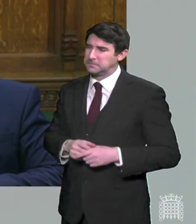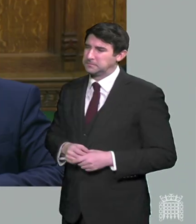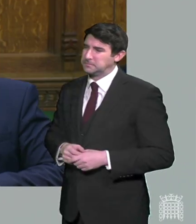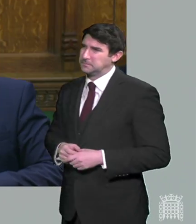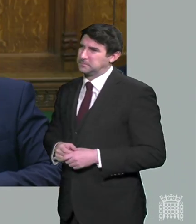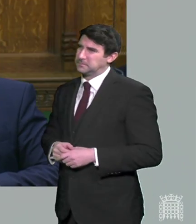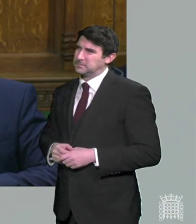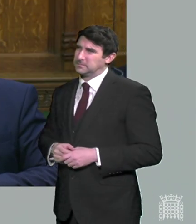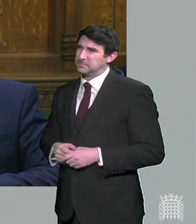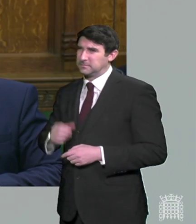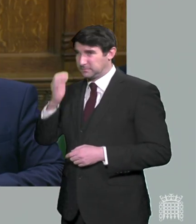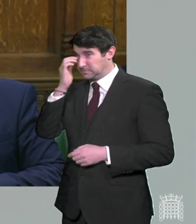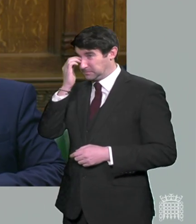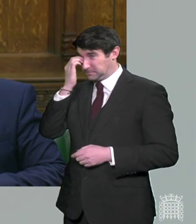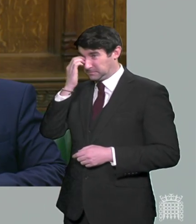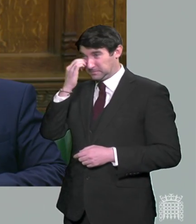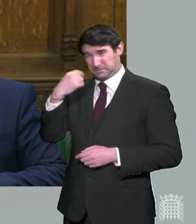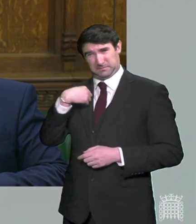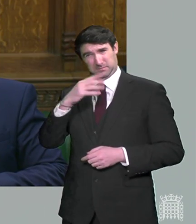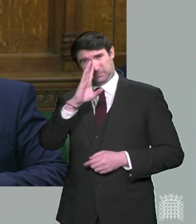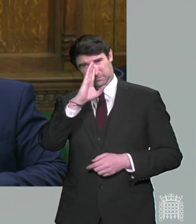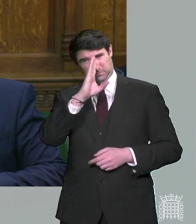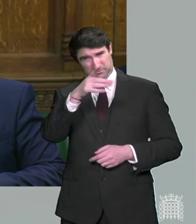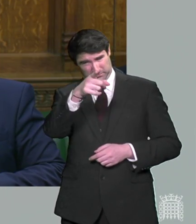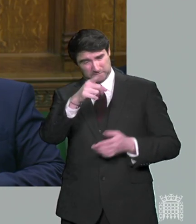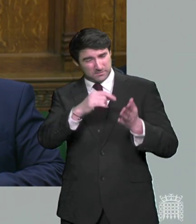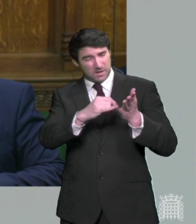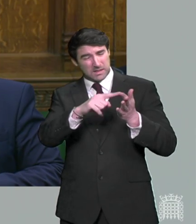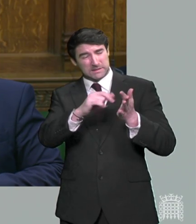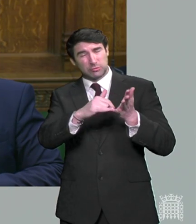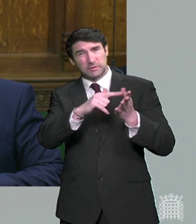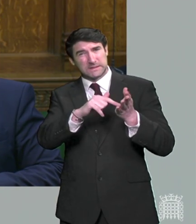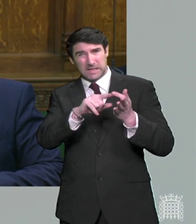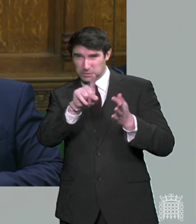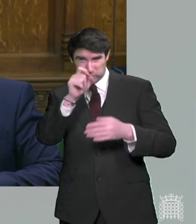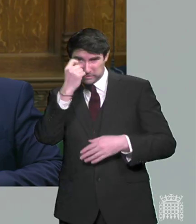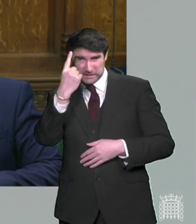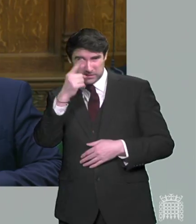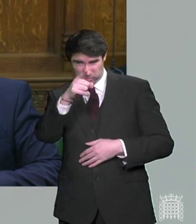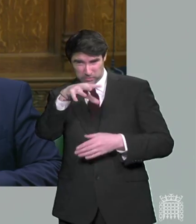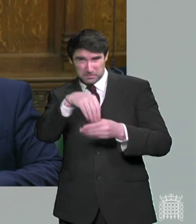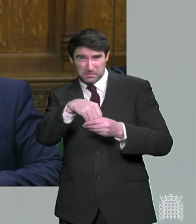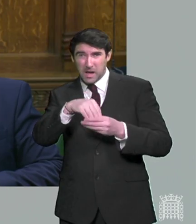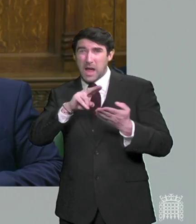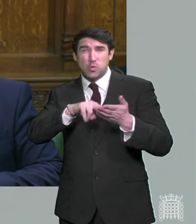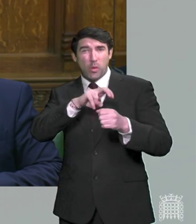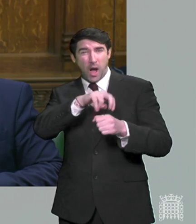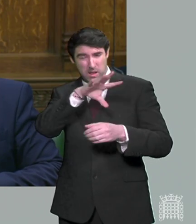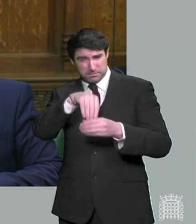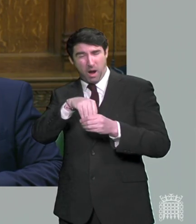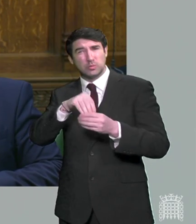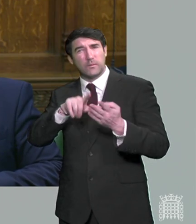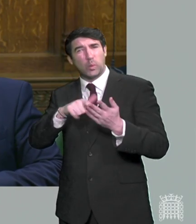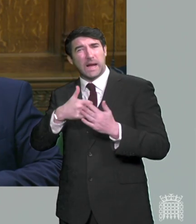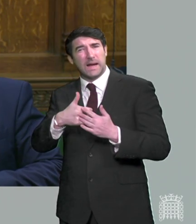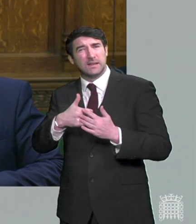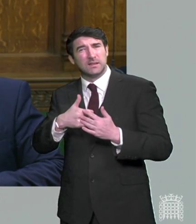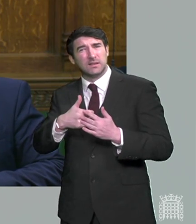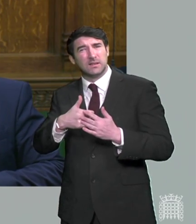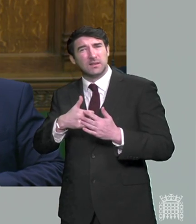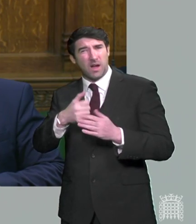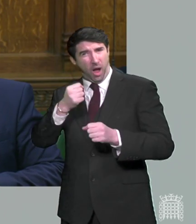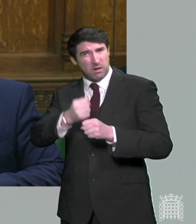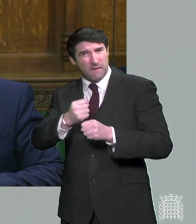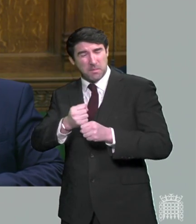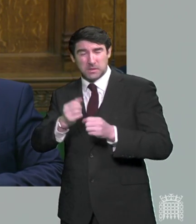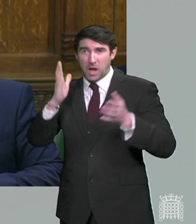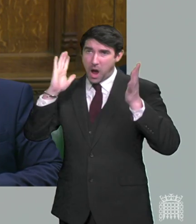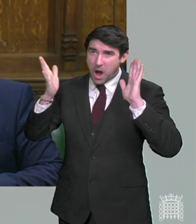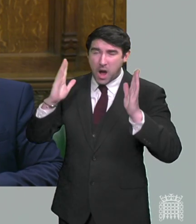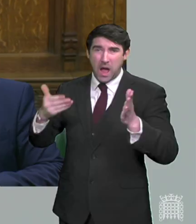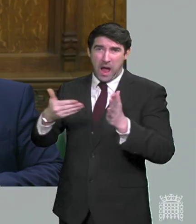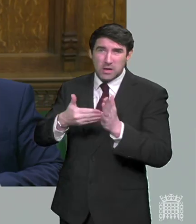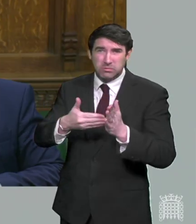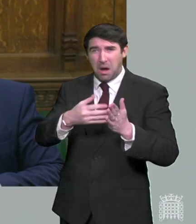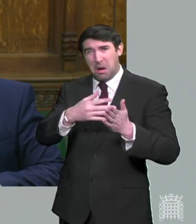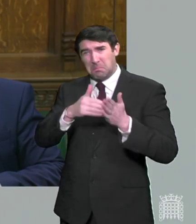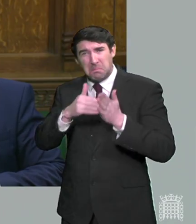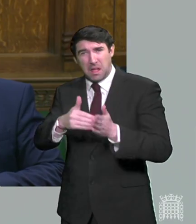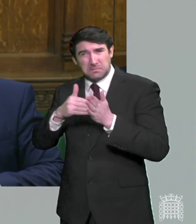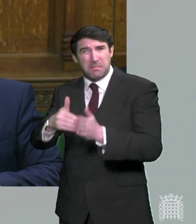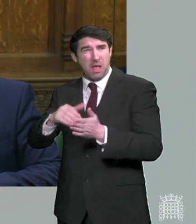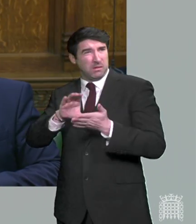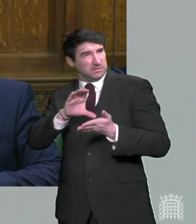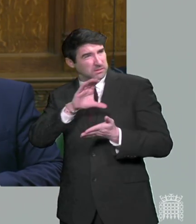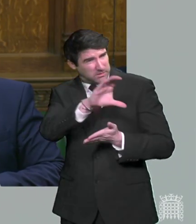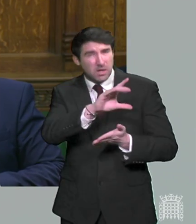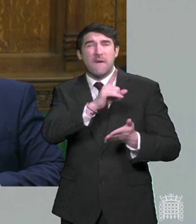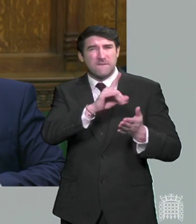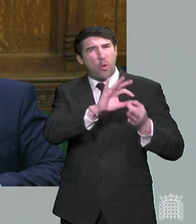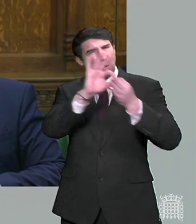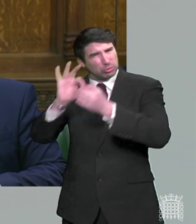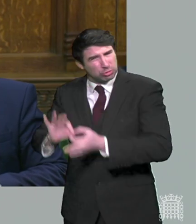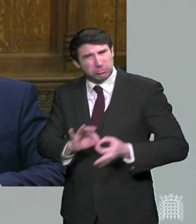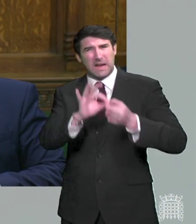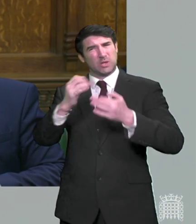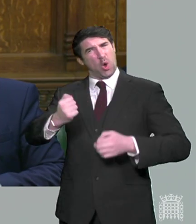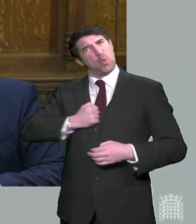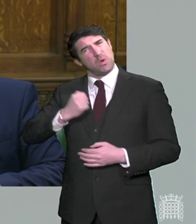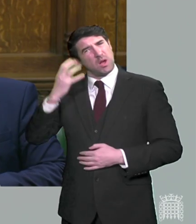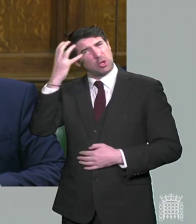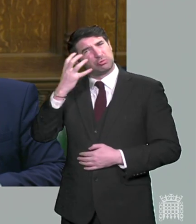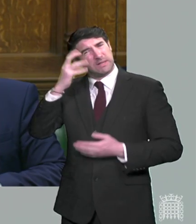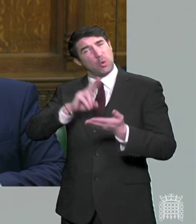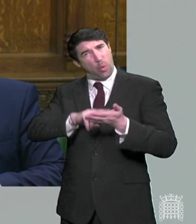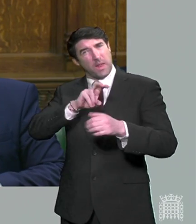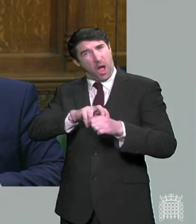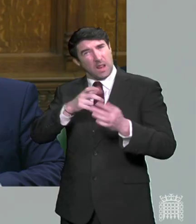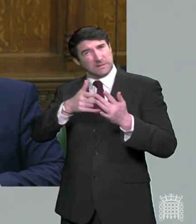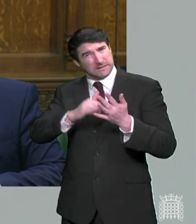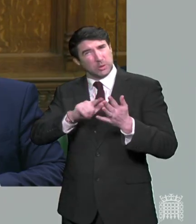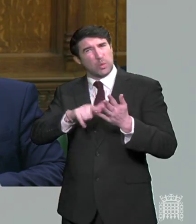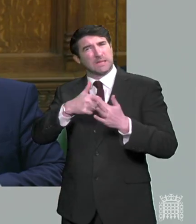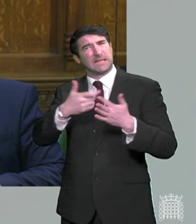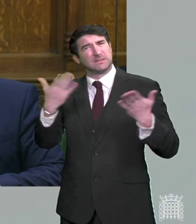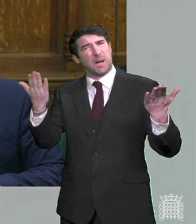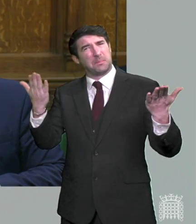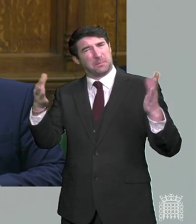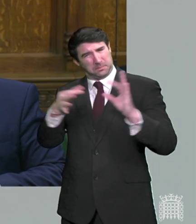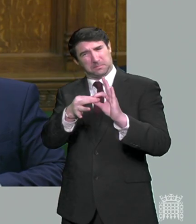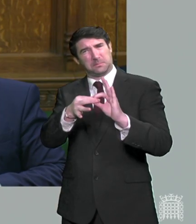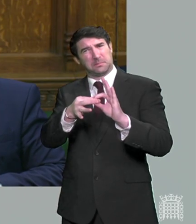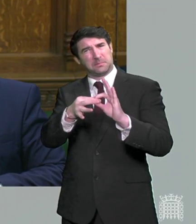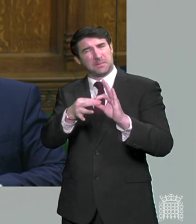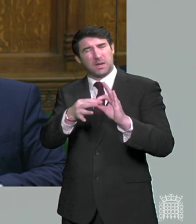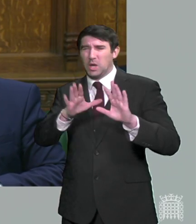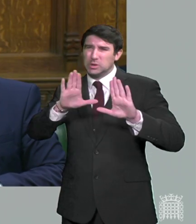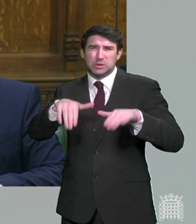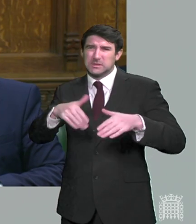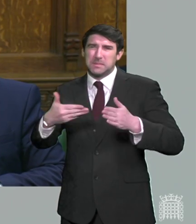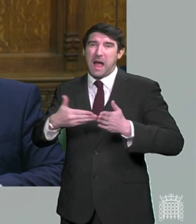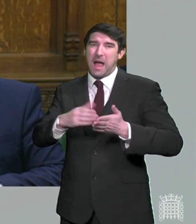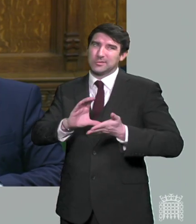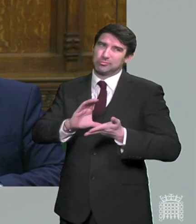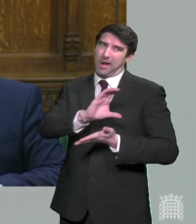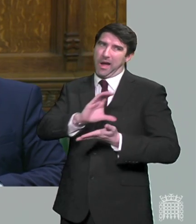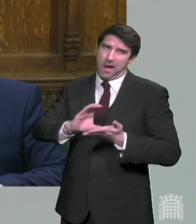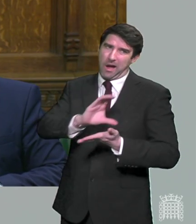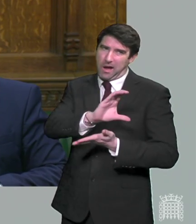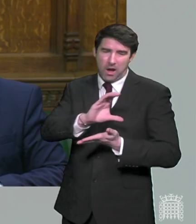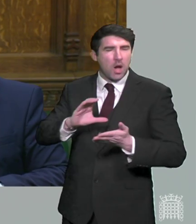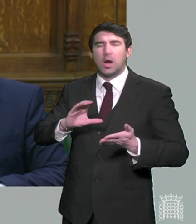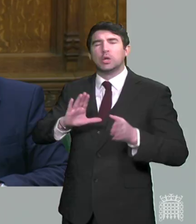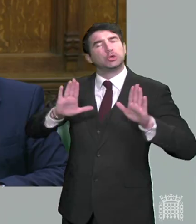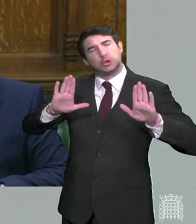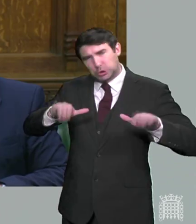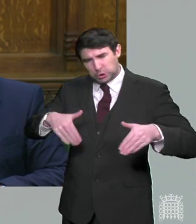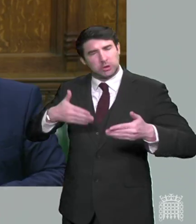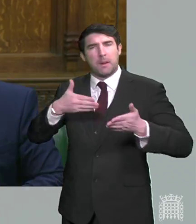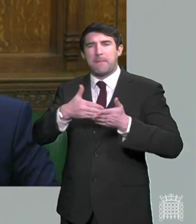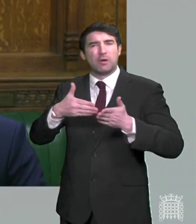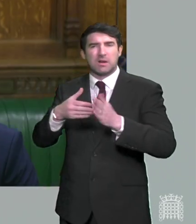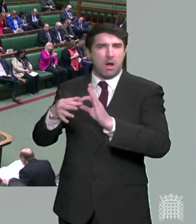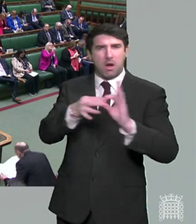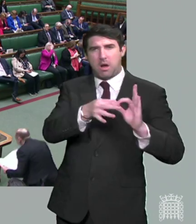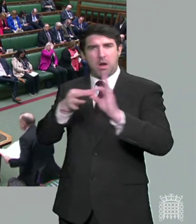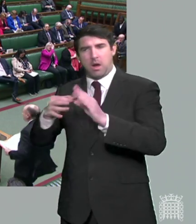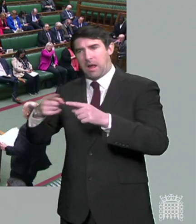However, does the Secretary of State not understand that Northern Ireland is part of the United Kingdom, that it should not be for this Government to have to give out millions of pounds of taxpayers’ money to help businesses trade within their own country, and that what we really need is not a trader support scheme but the end of barriers to trade between Great Britain and Northern Ireland?